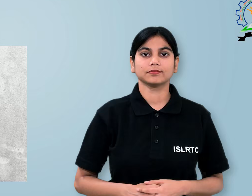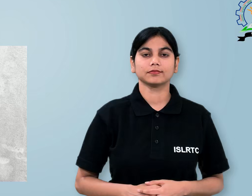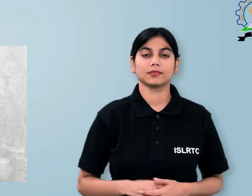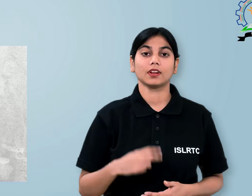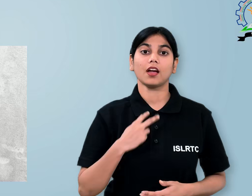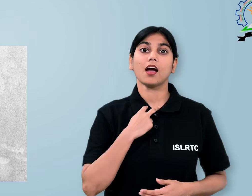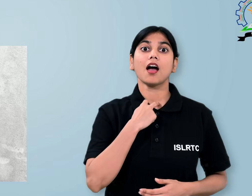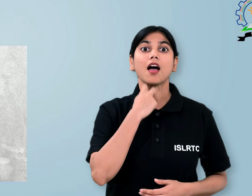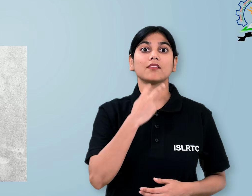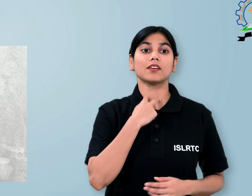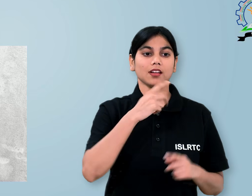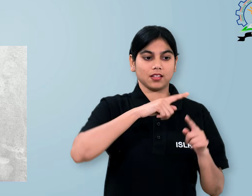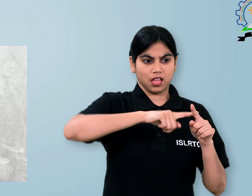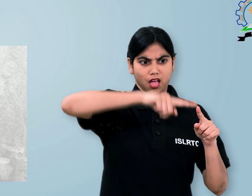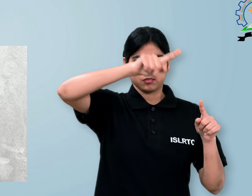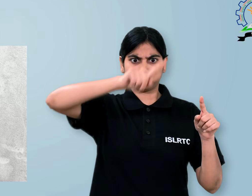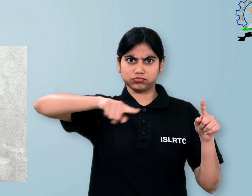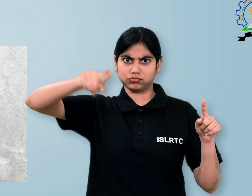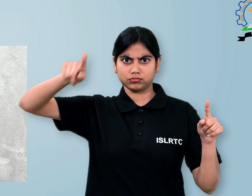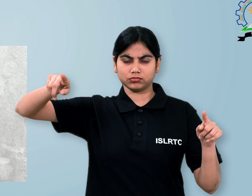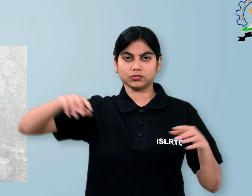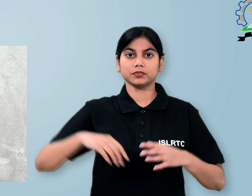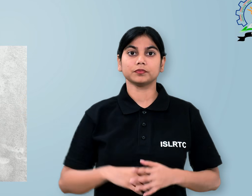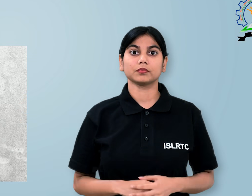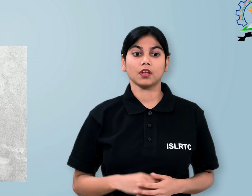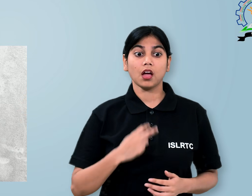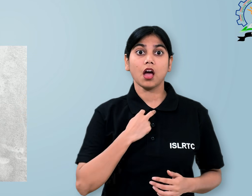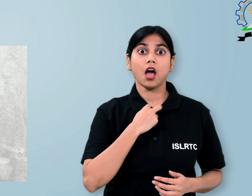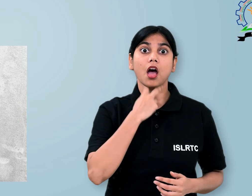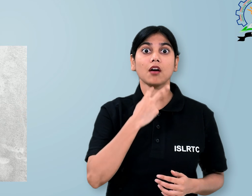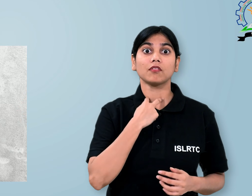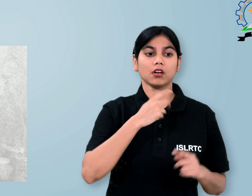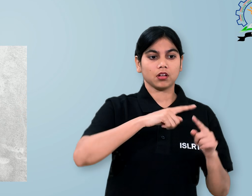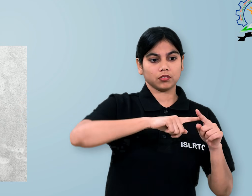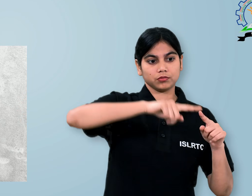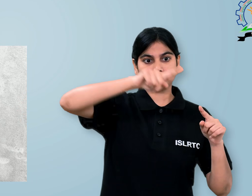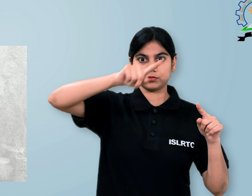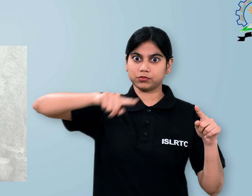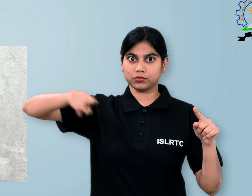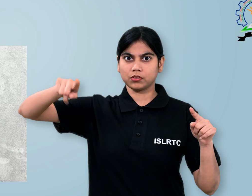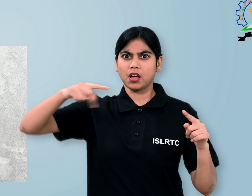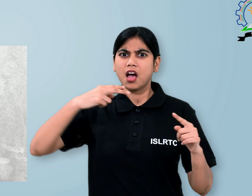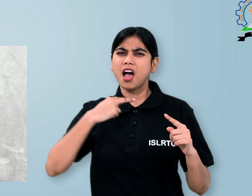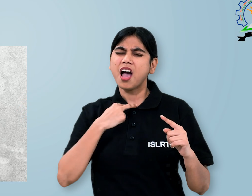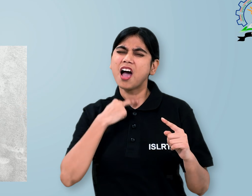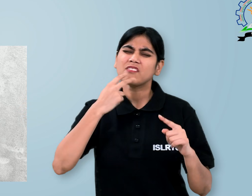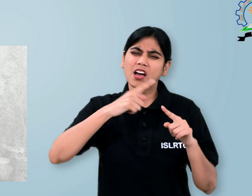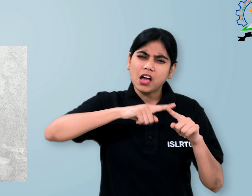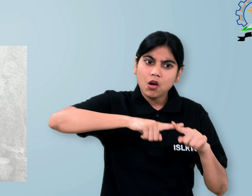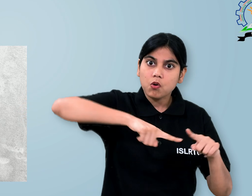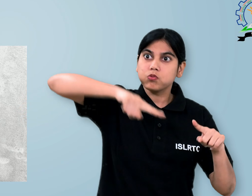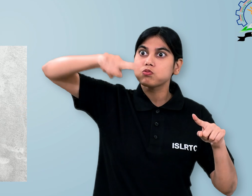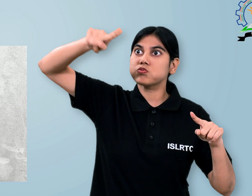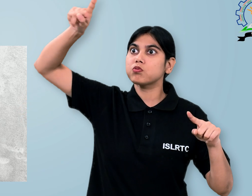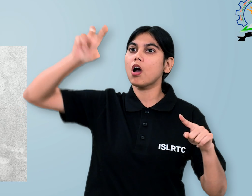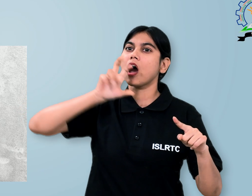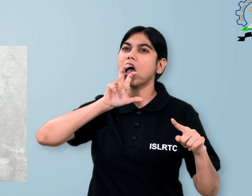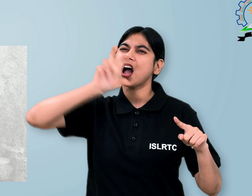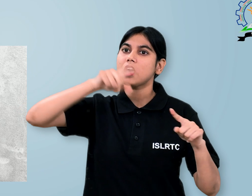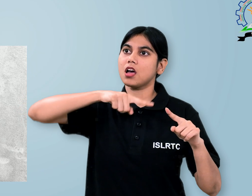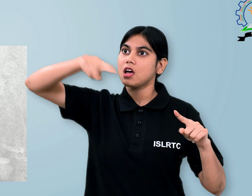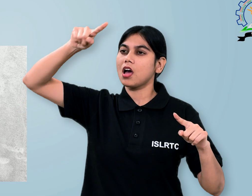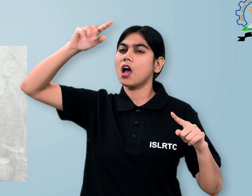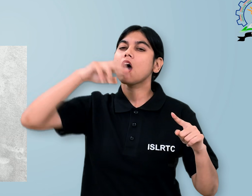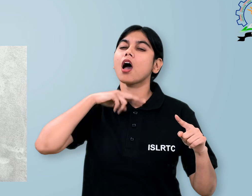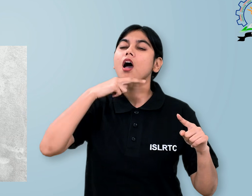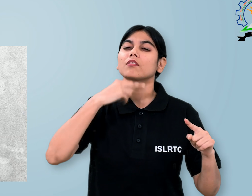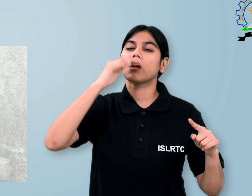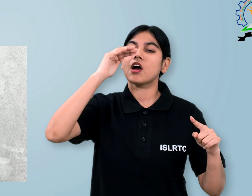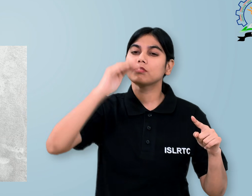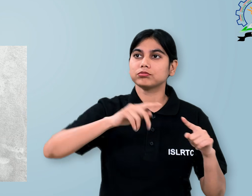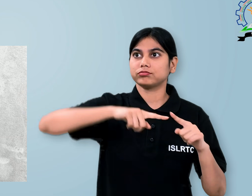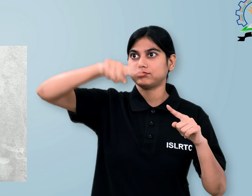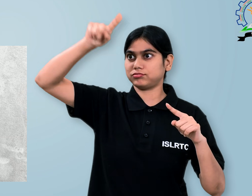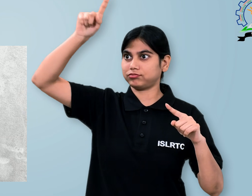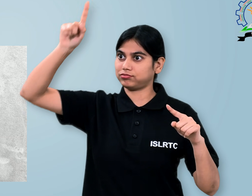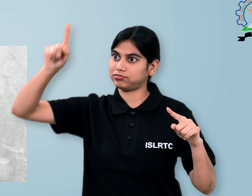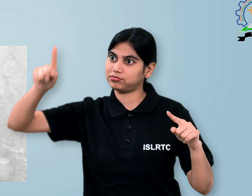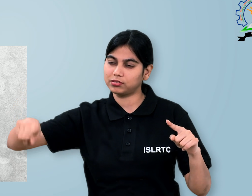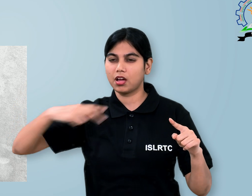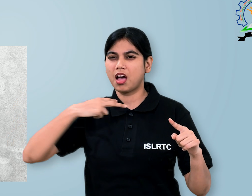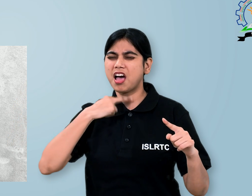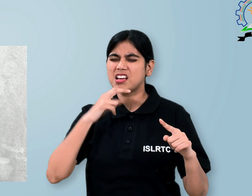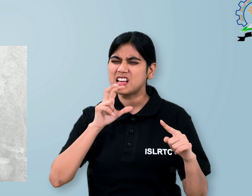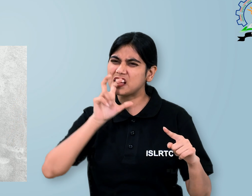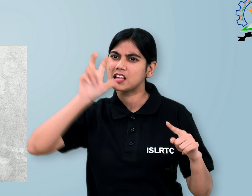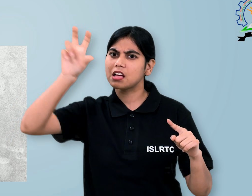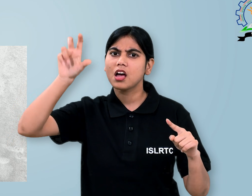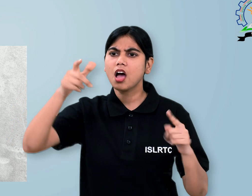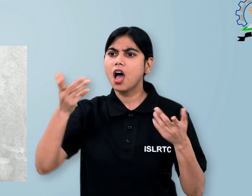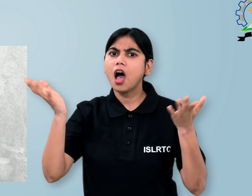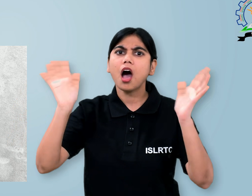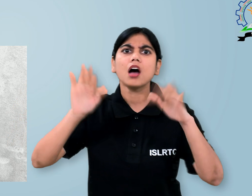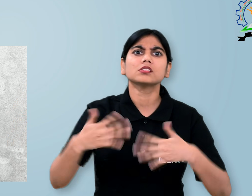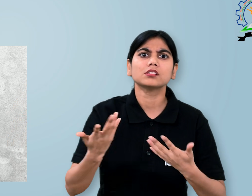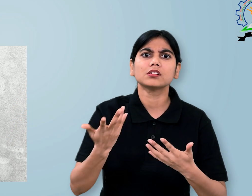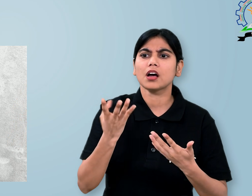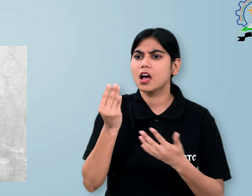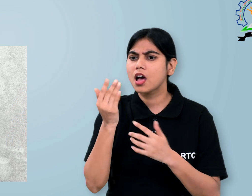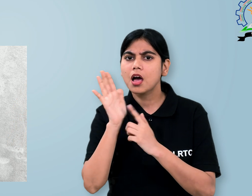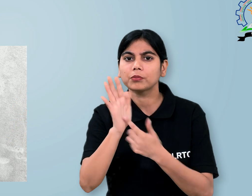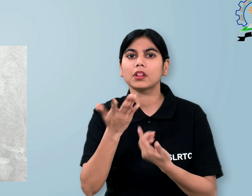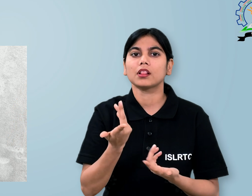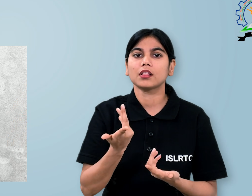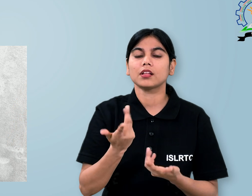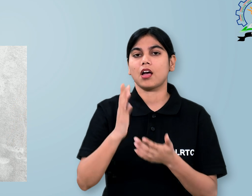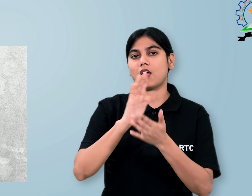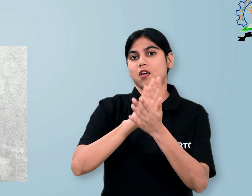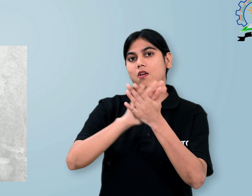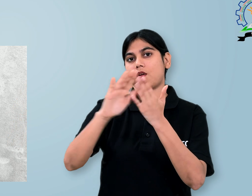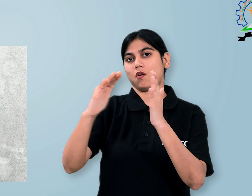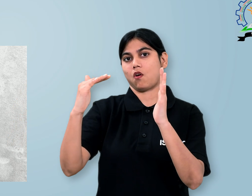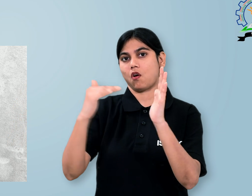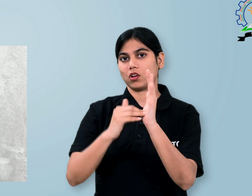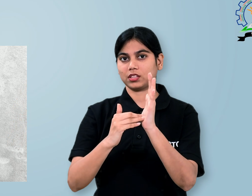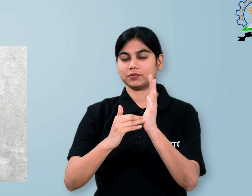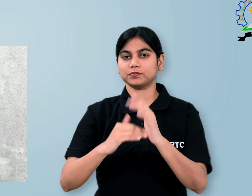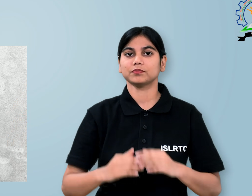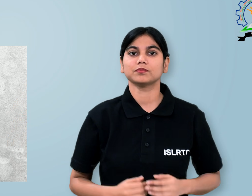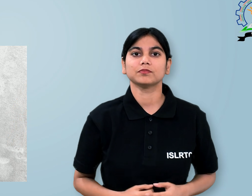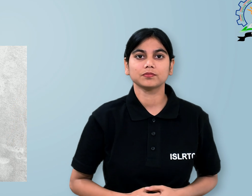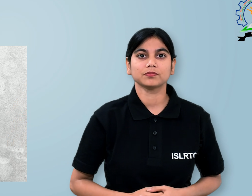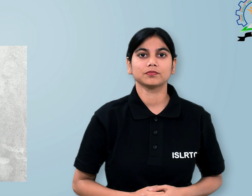Pitch Pitch is the measure of sound frequency expressed in terms of Hertz.